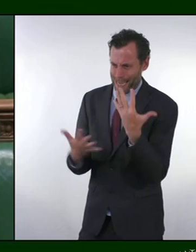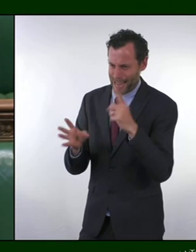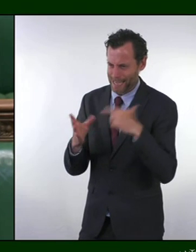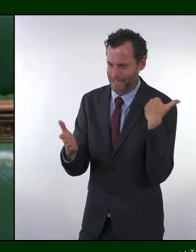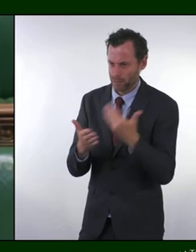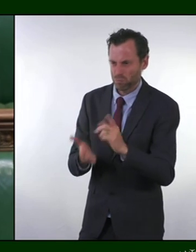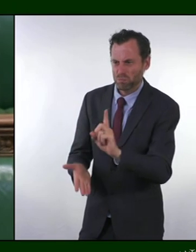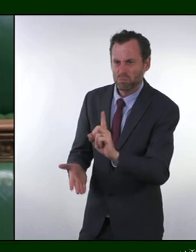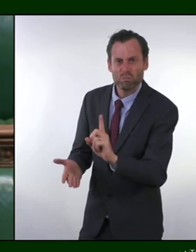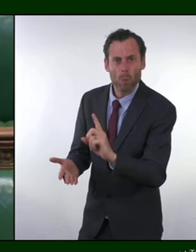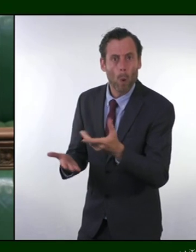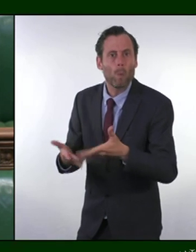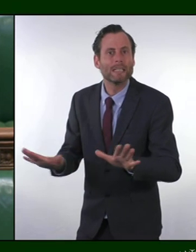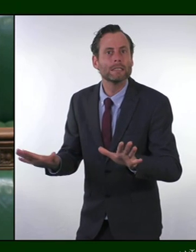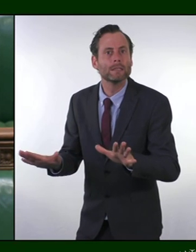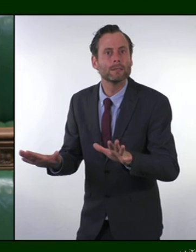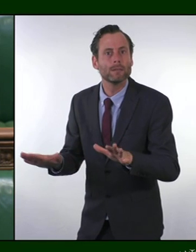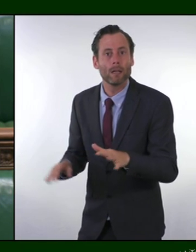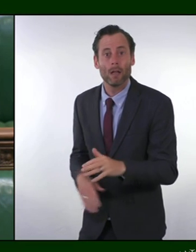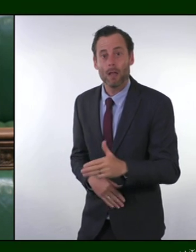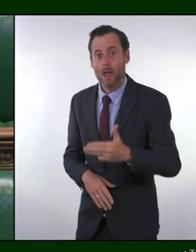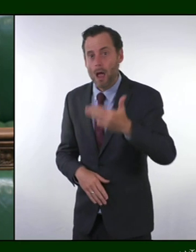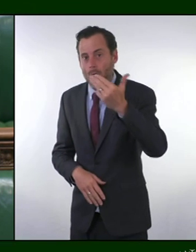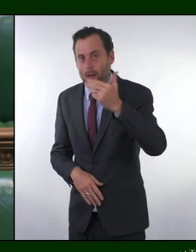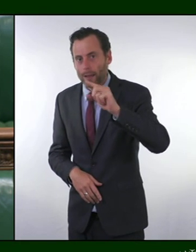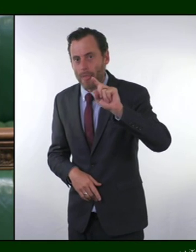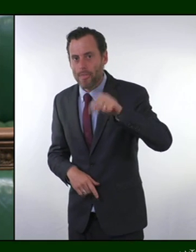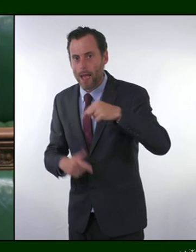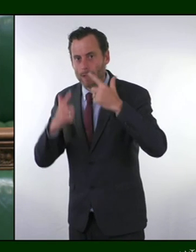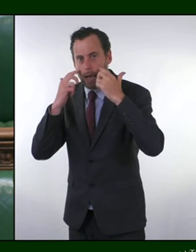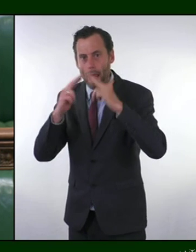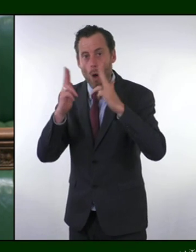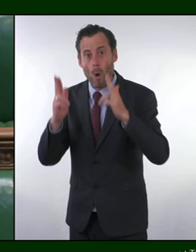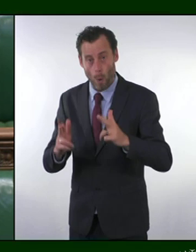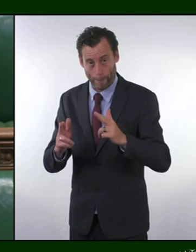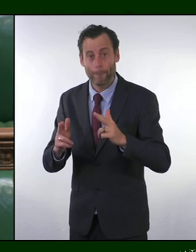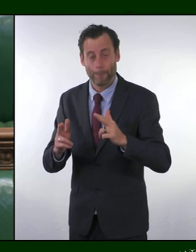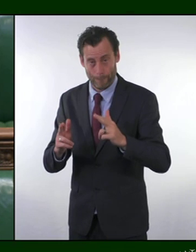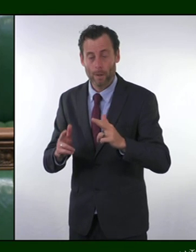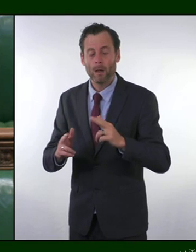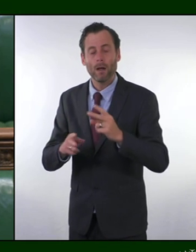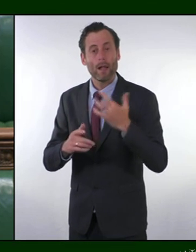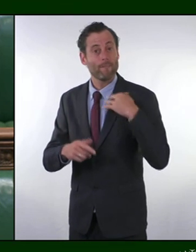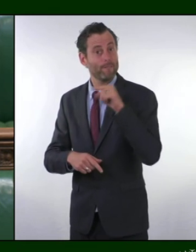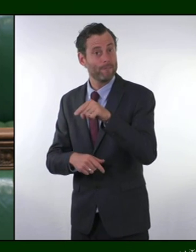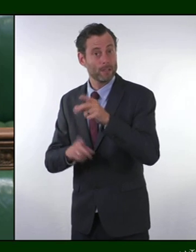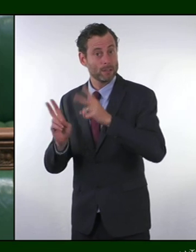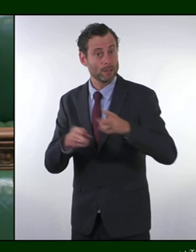The reality is that more than 19,000 care home residents have died from covid-19.